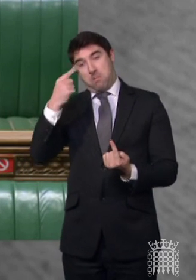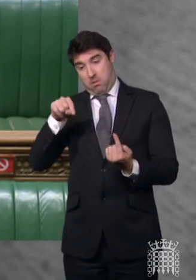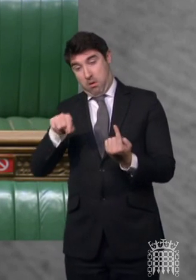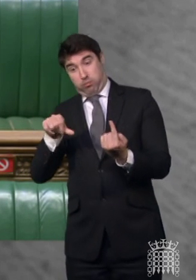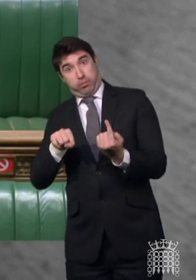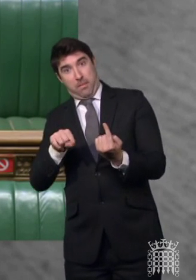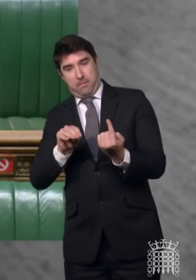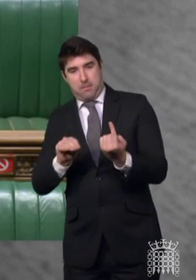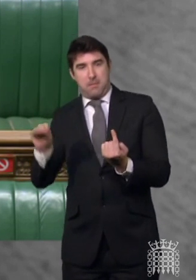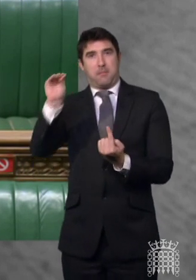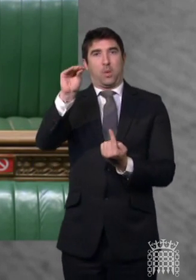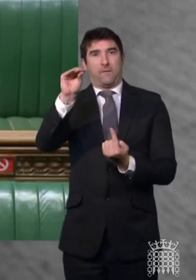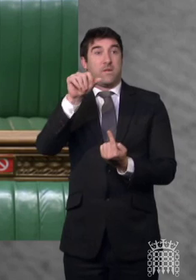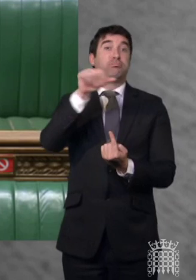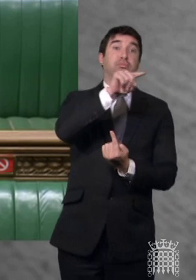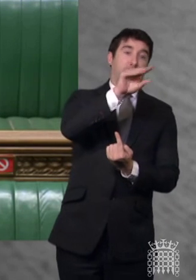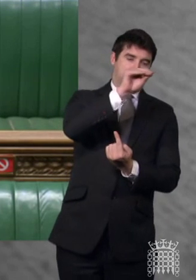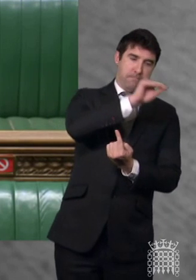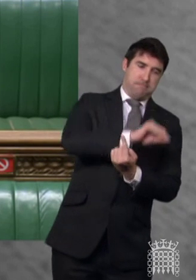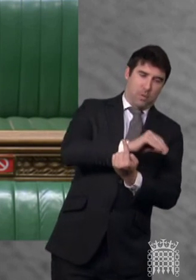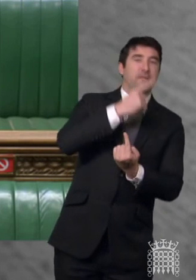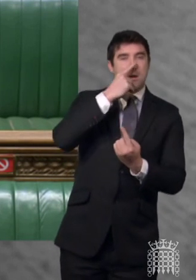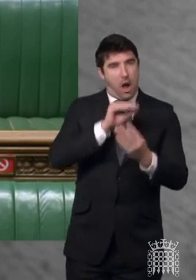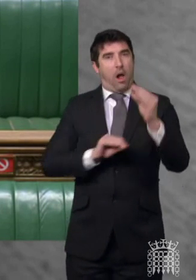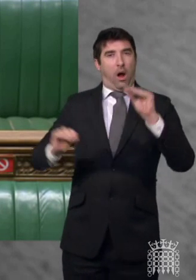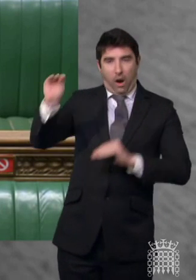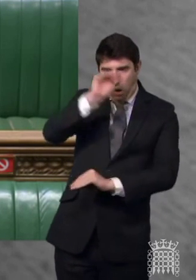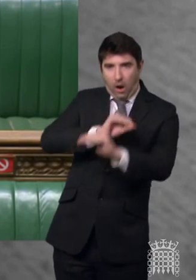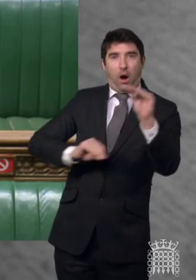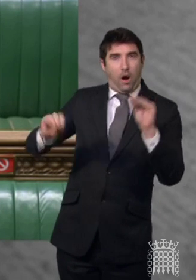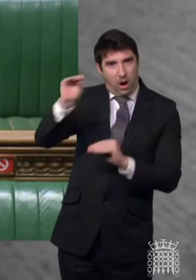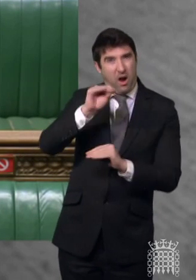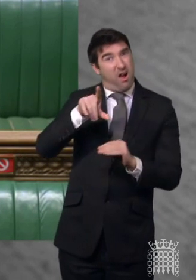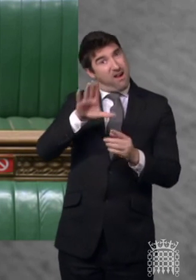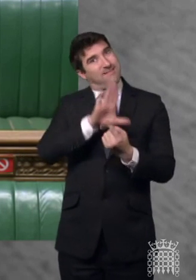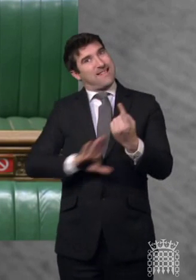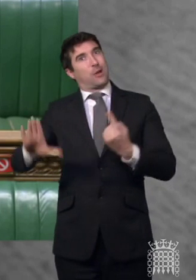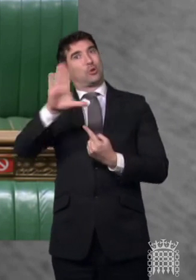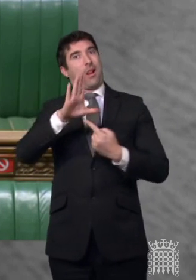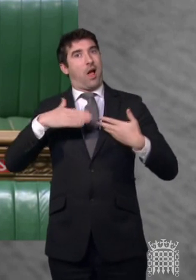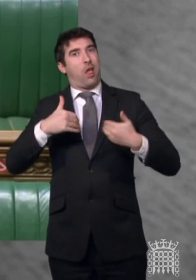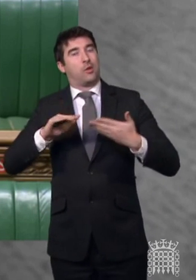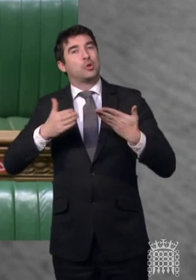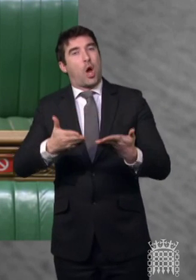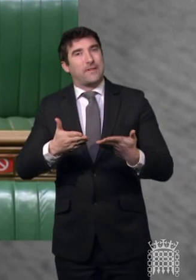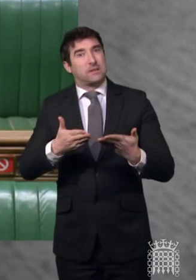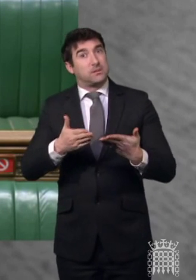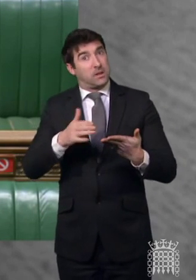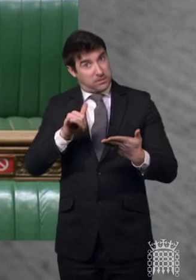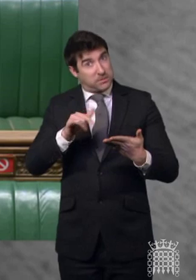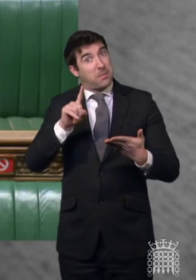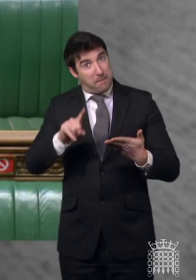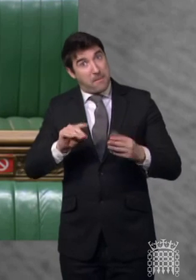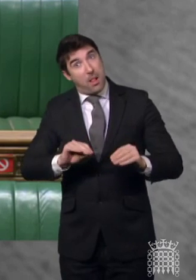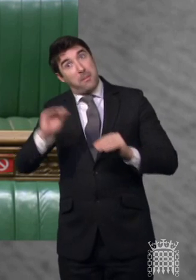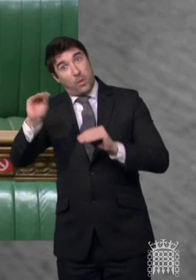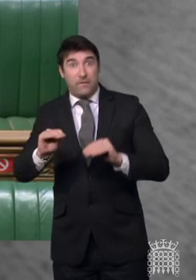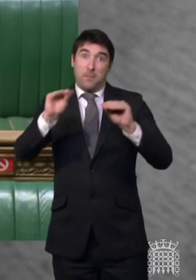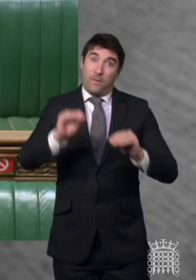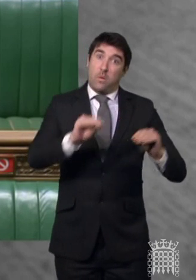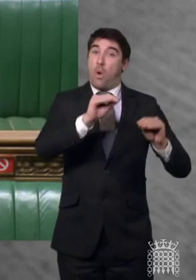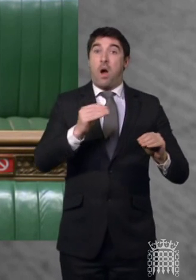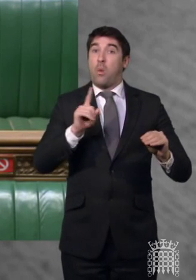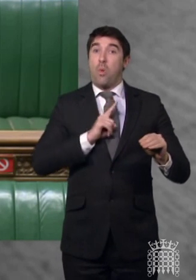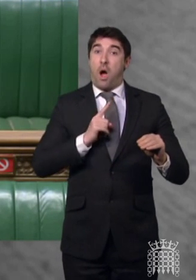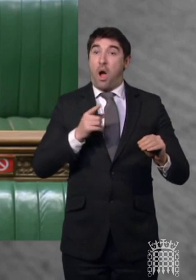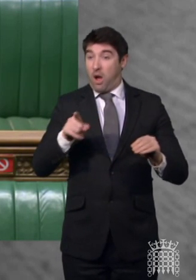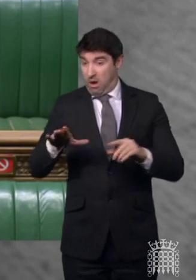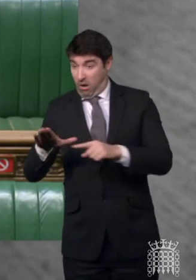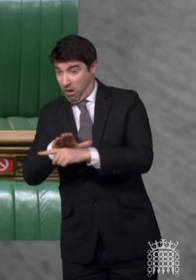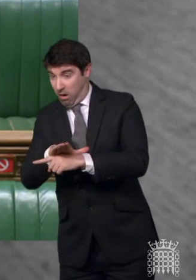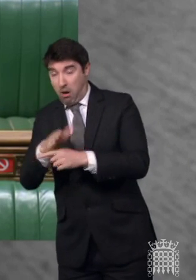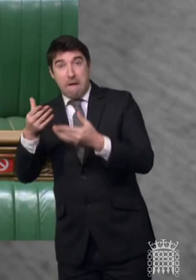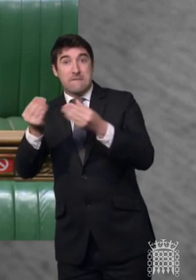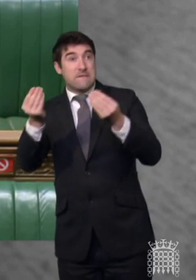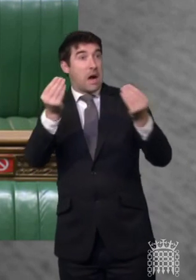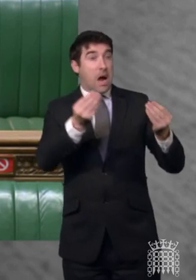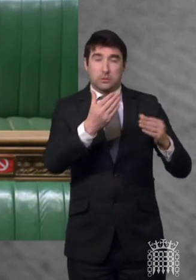That is in process—it is happening—and means that people are sometimes taken across the country to receive care where there is spare capacity.